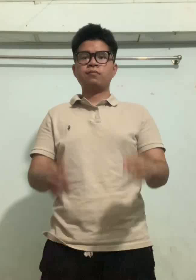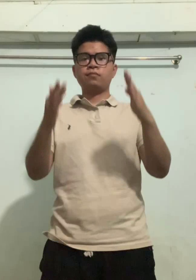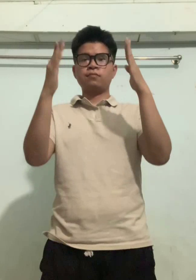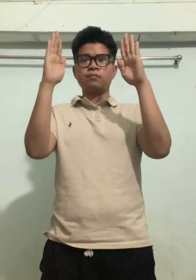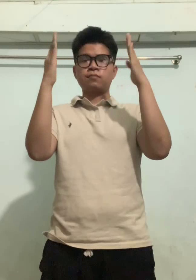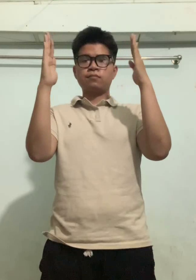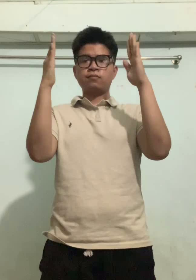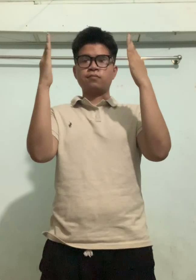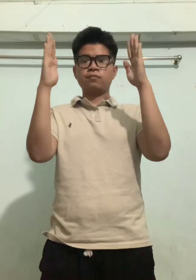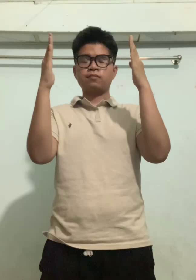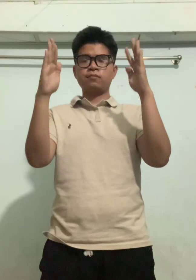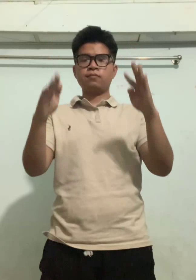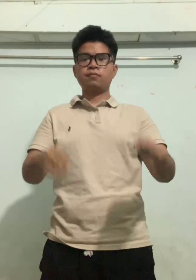vo tay